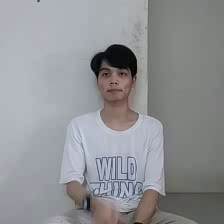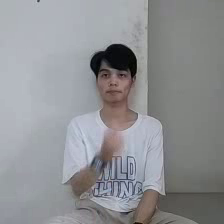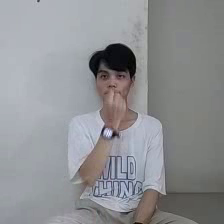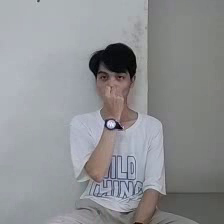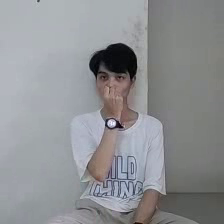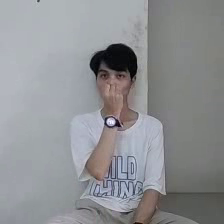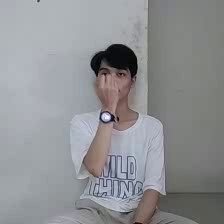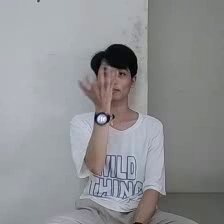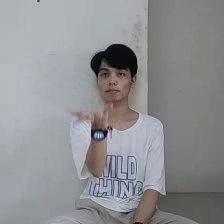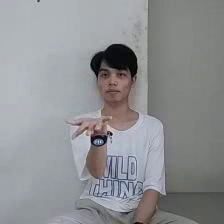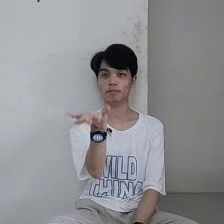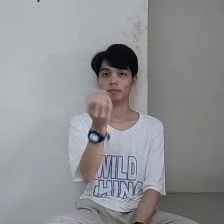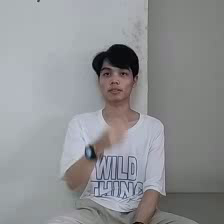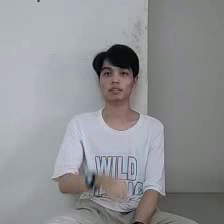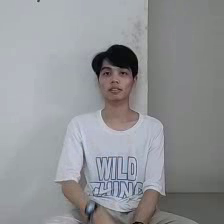Cảm ơn